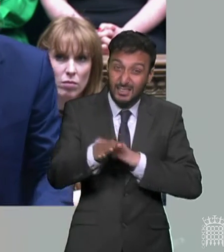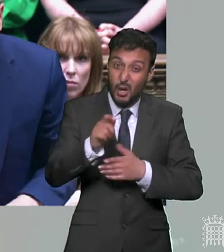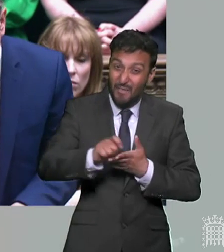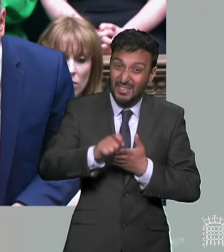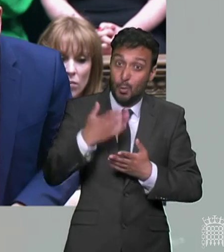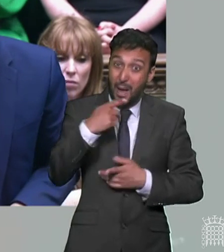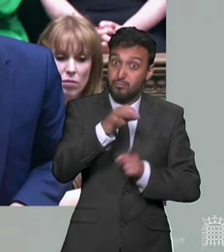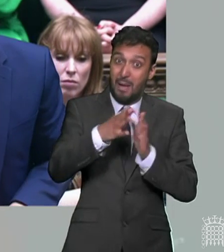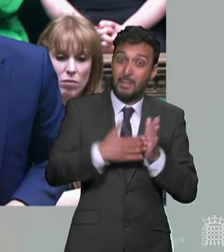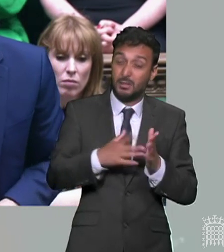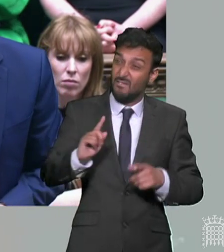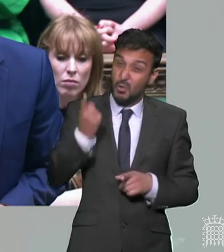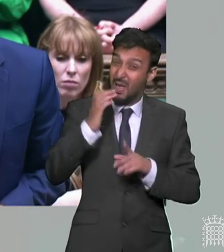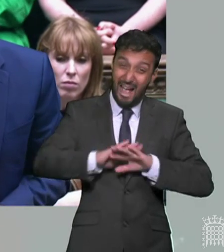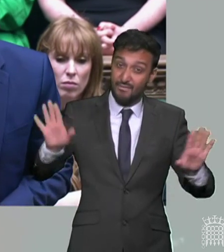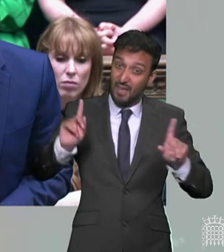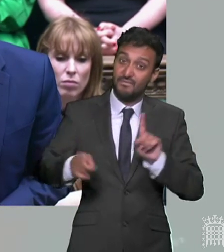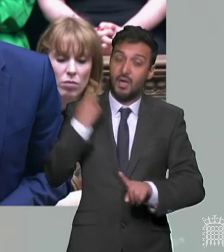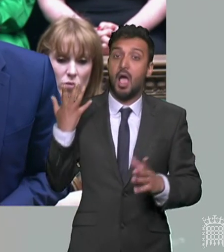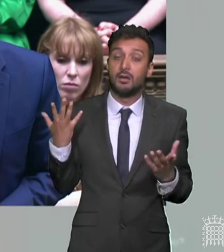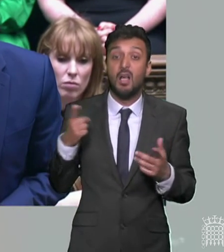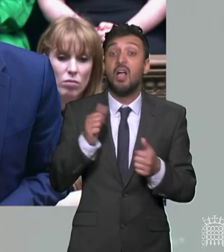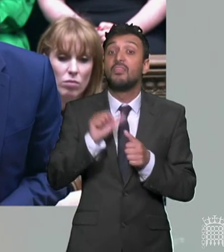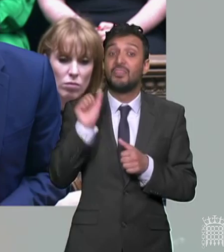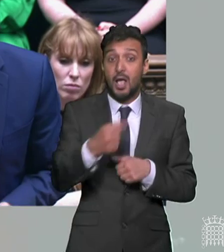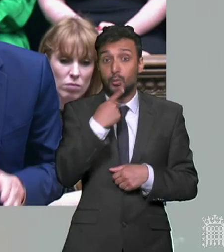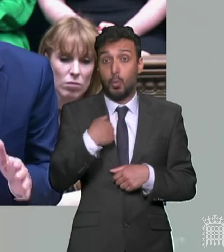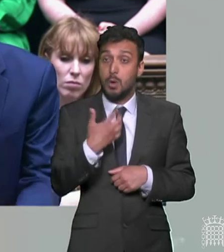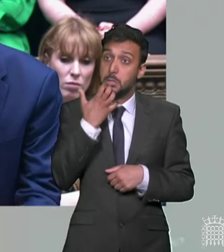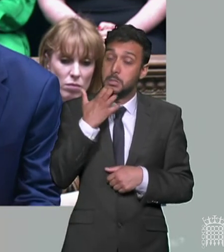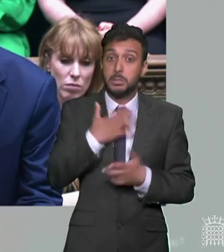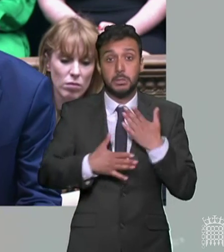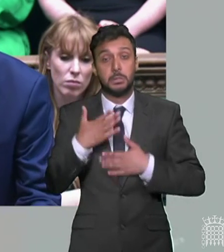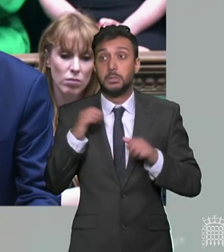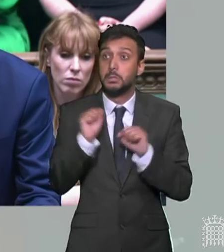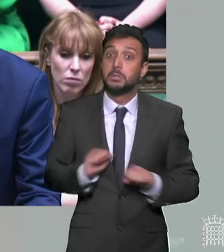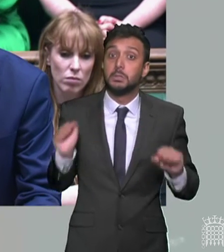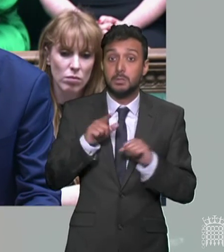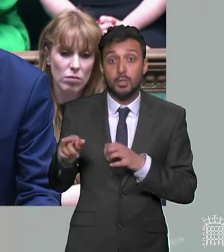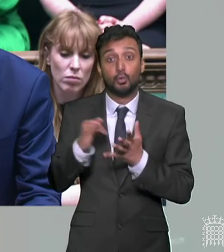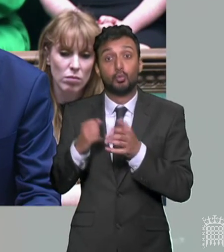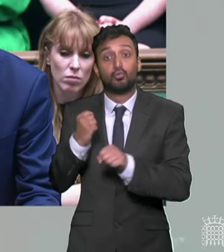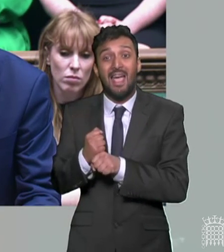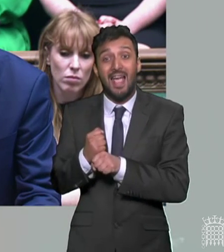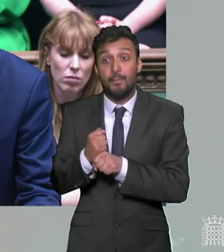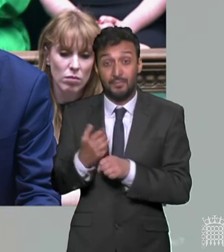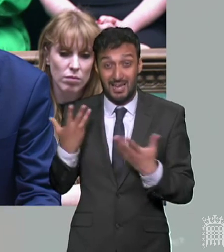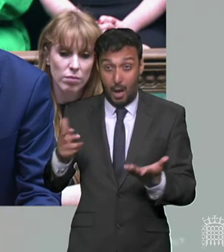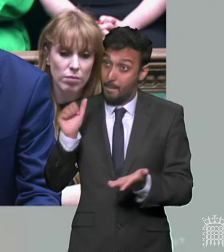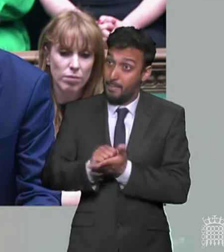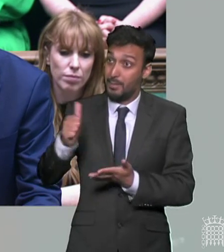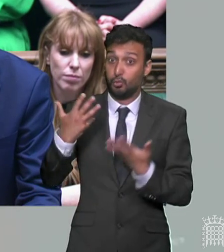They need wait no longer. That report lays bare the rot that, under this Prime Minister, has spread in No.